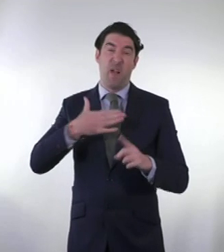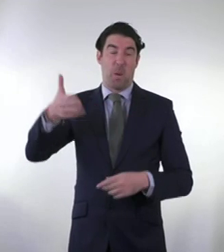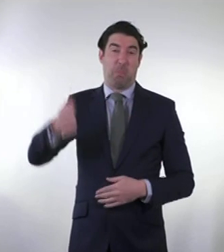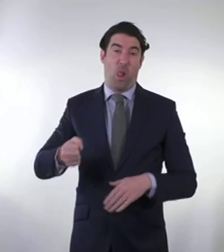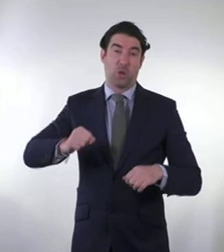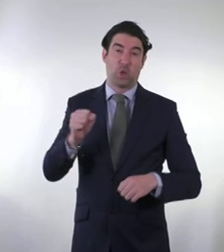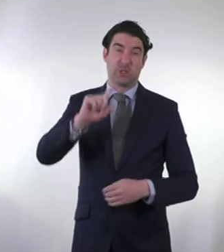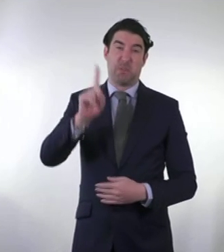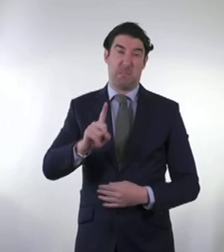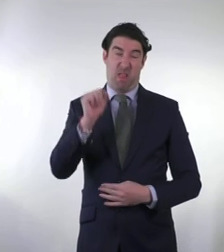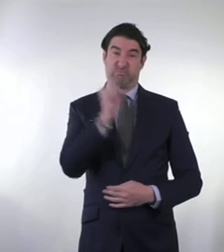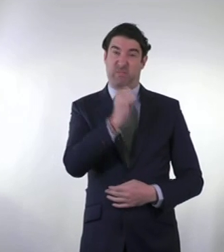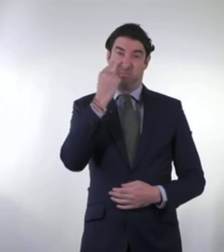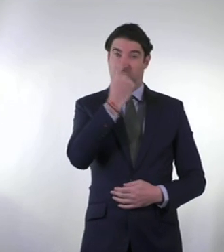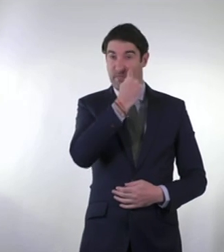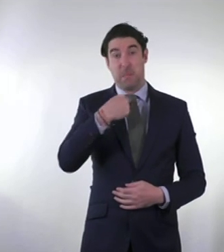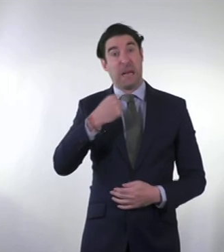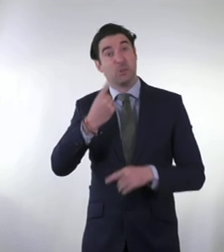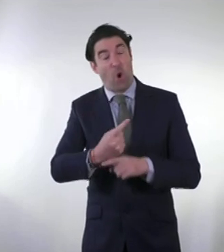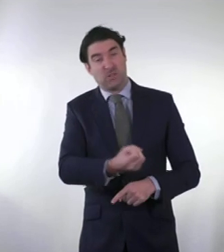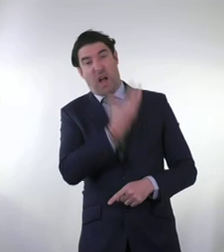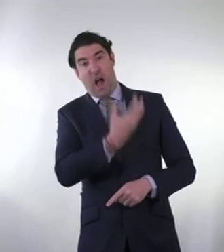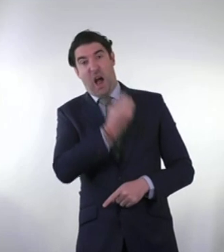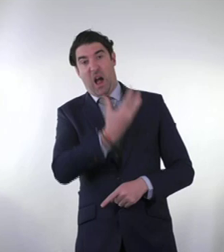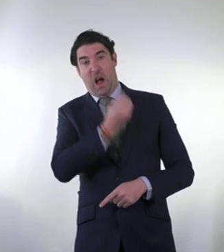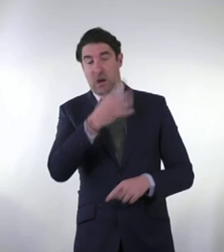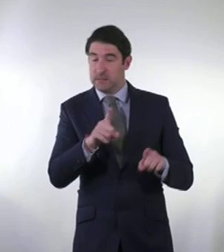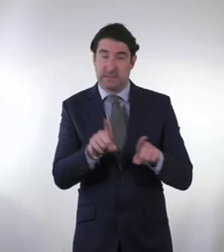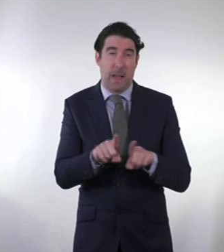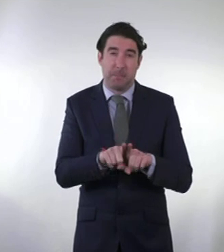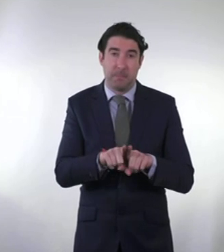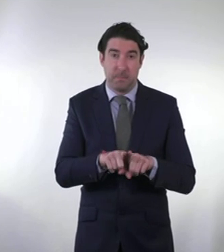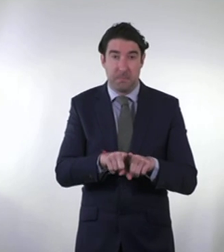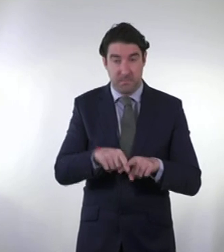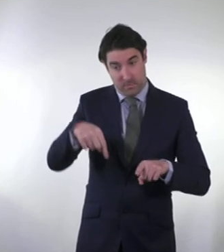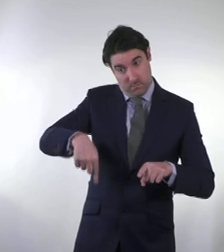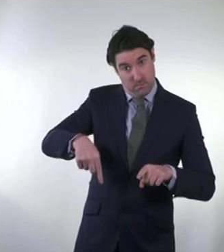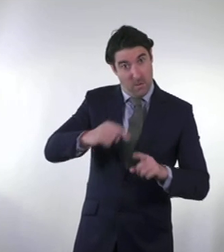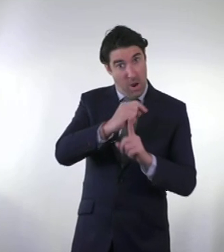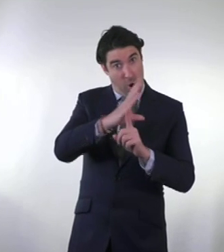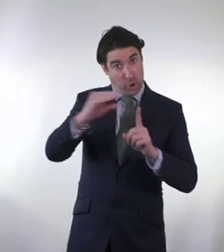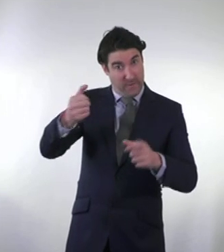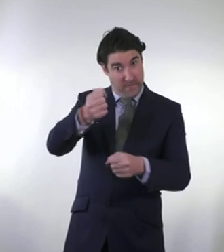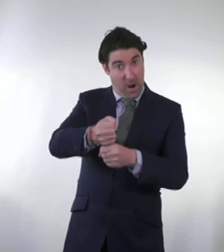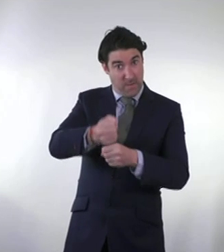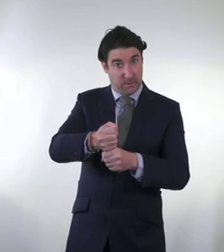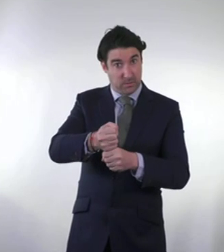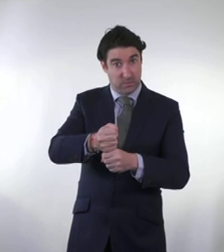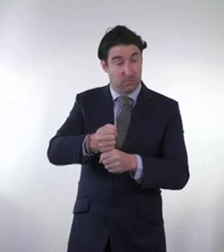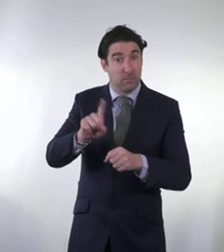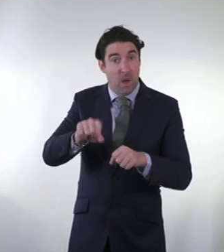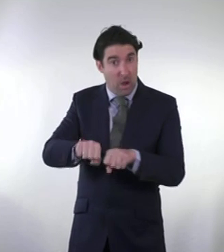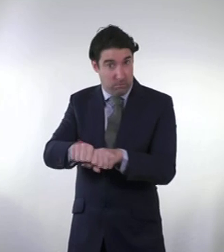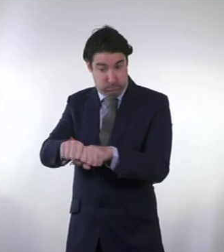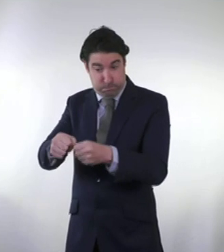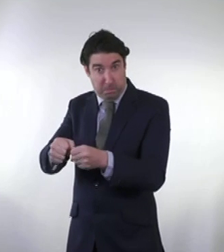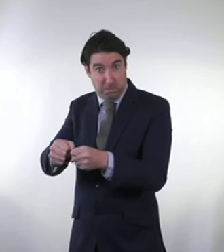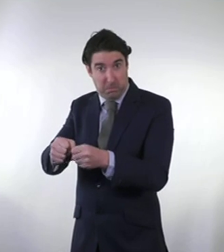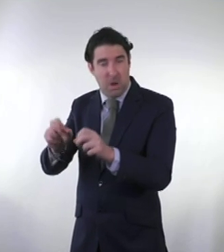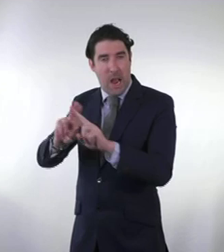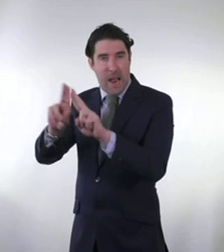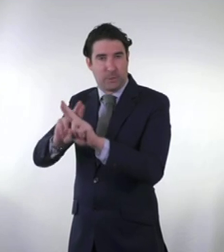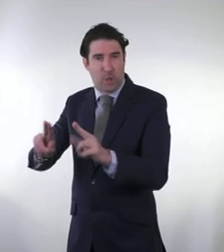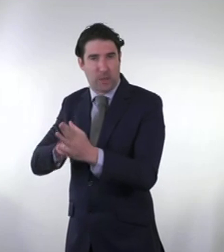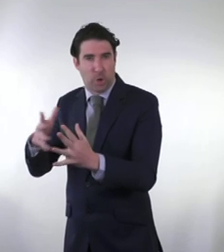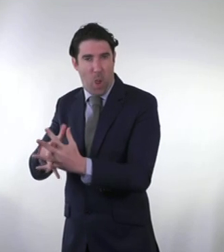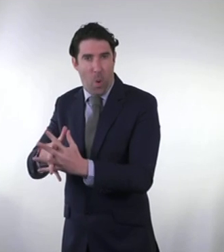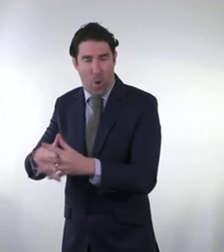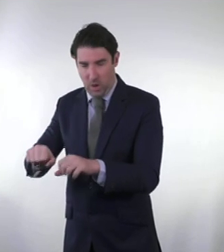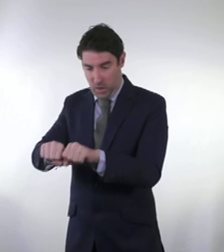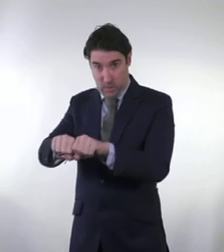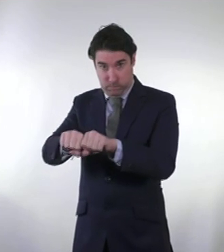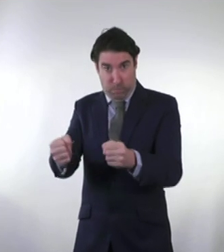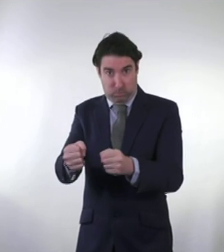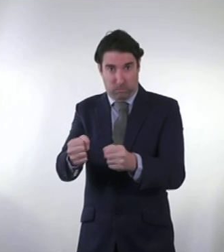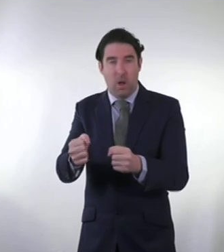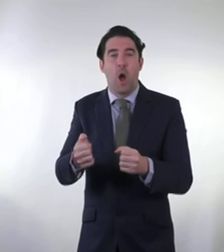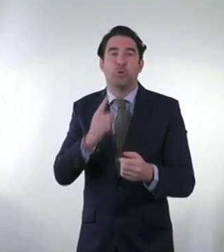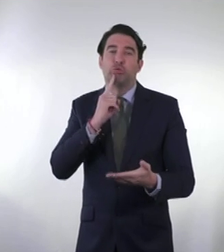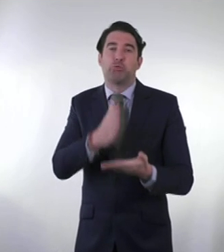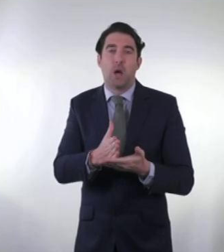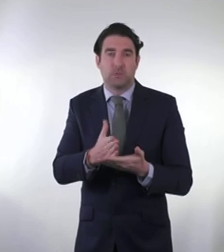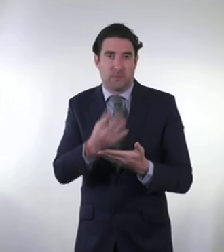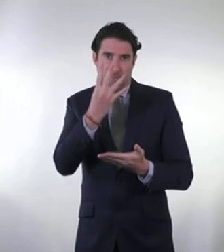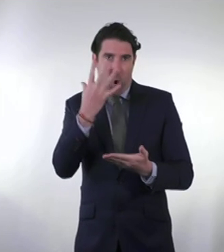A Tory Government who casually and arrogantly break international law and break devolution have shattered any remaining trust in this broken Westminster system.